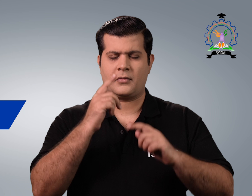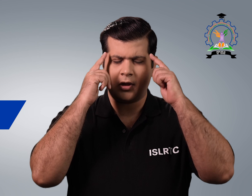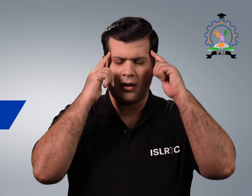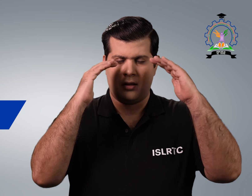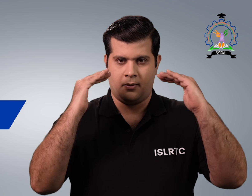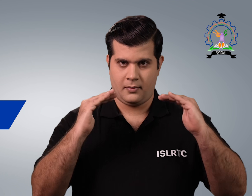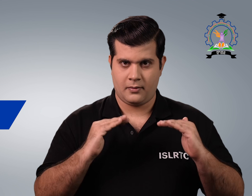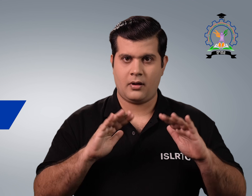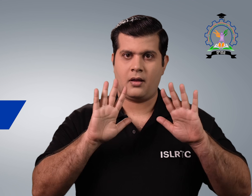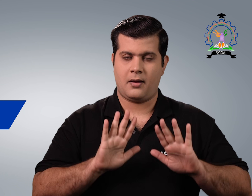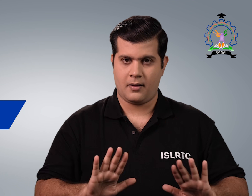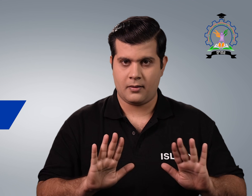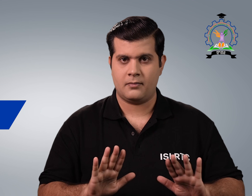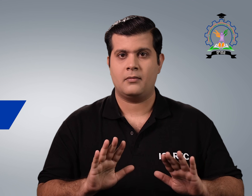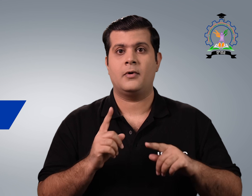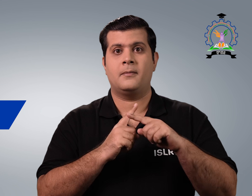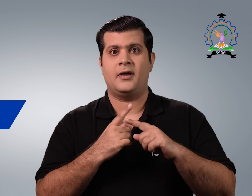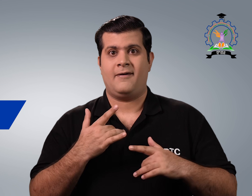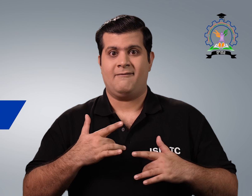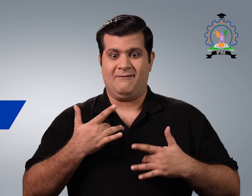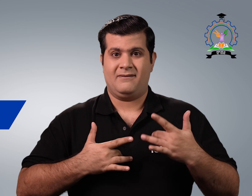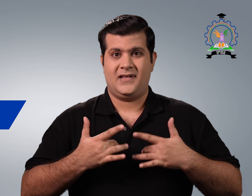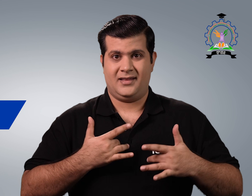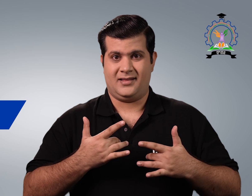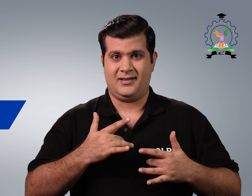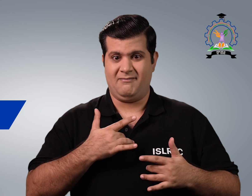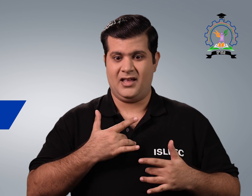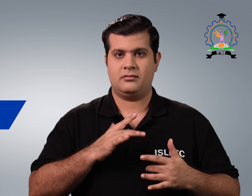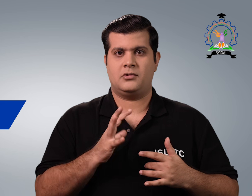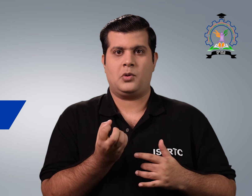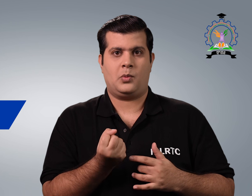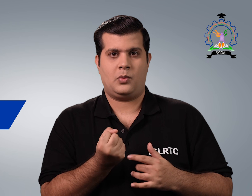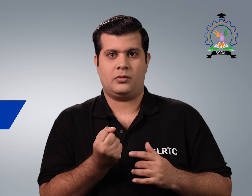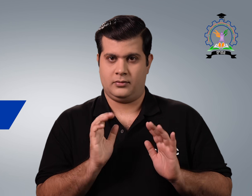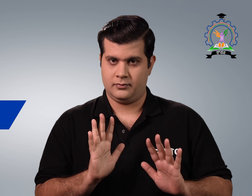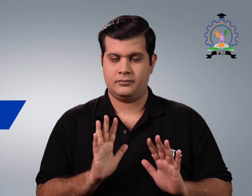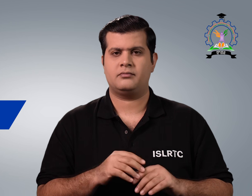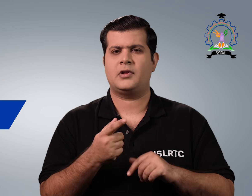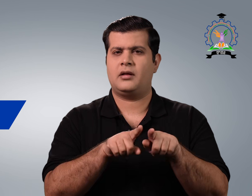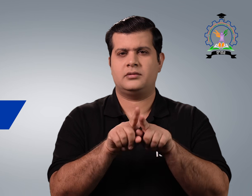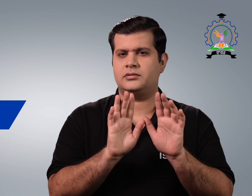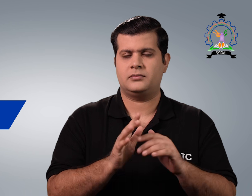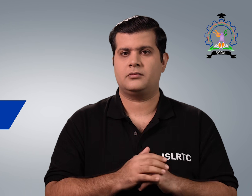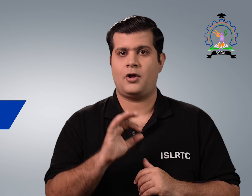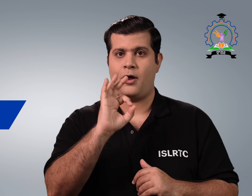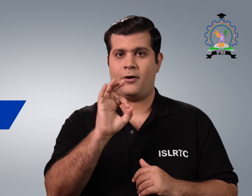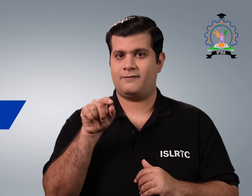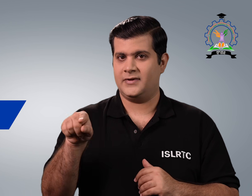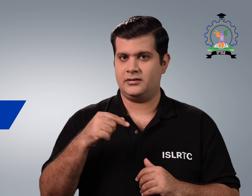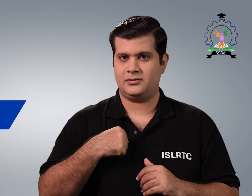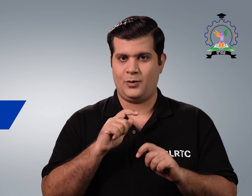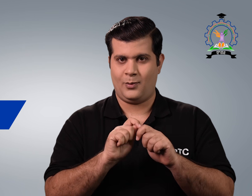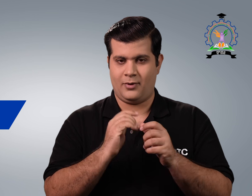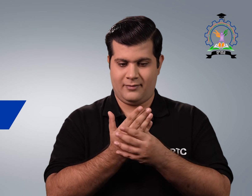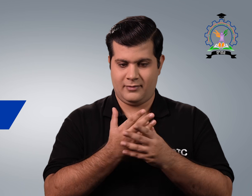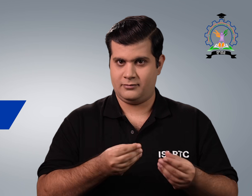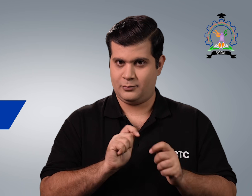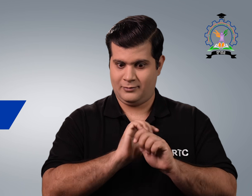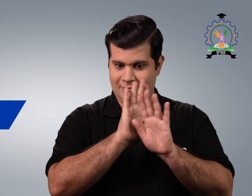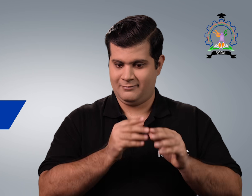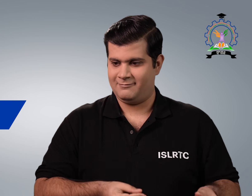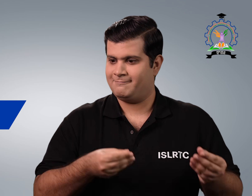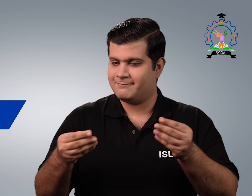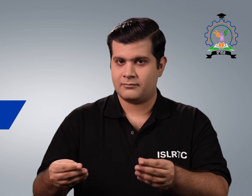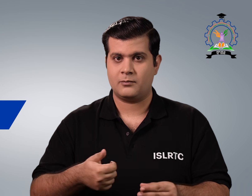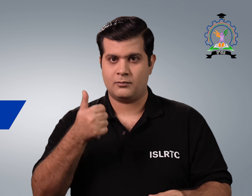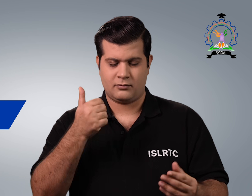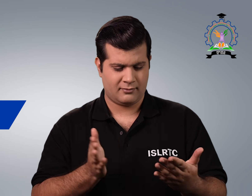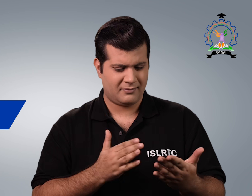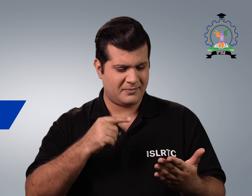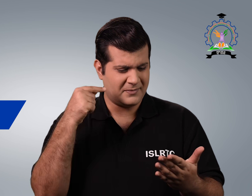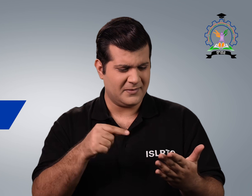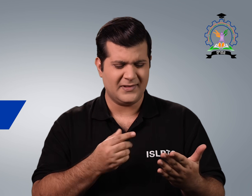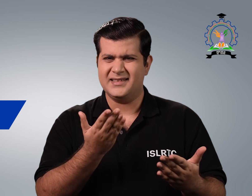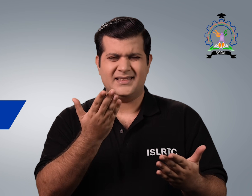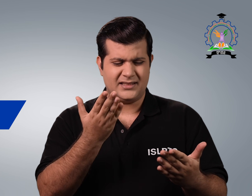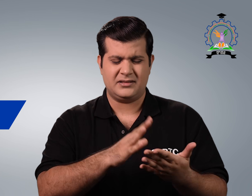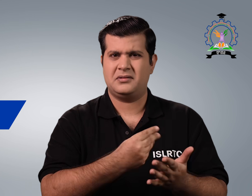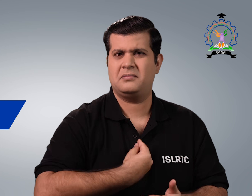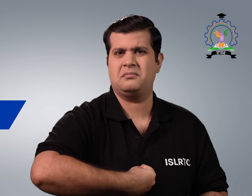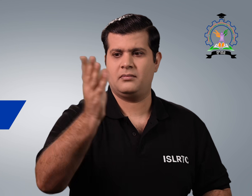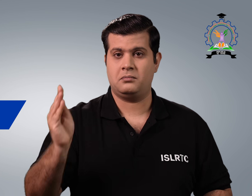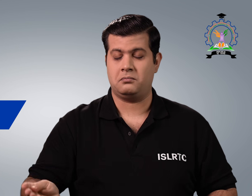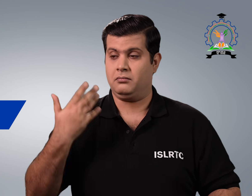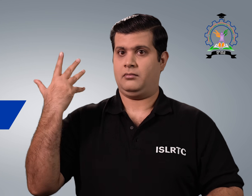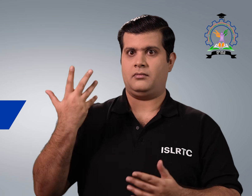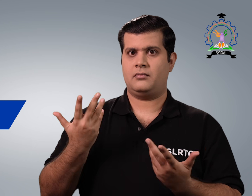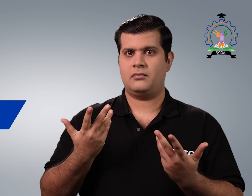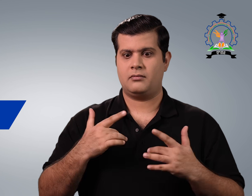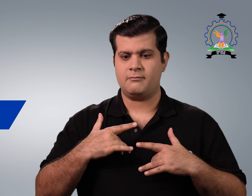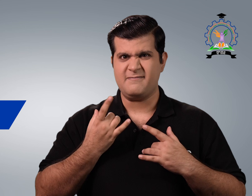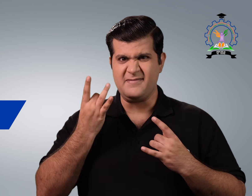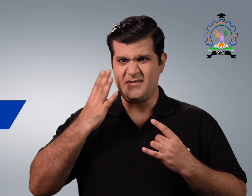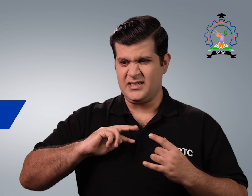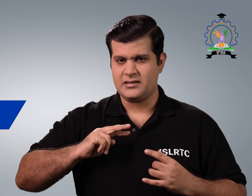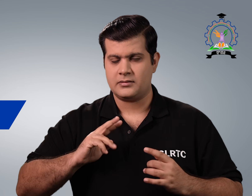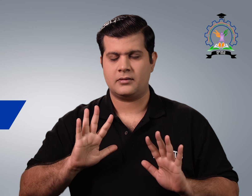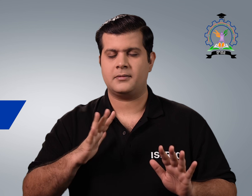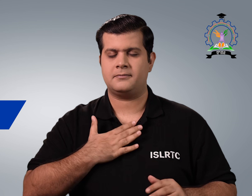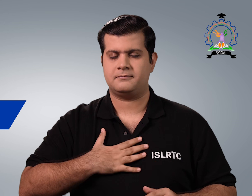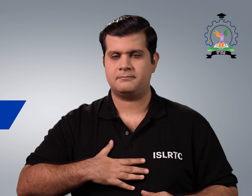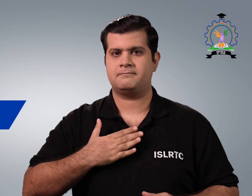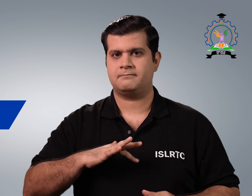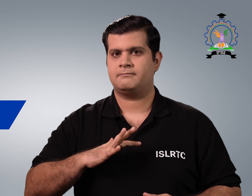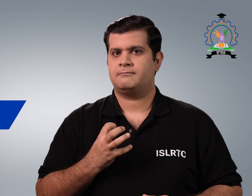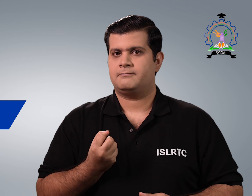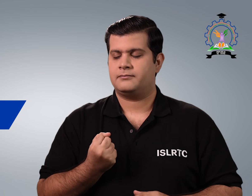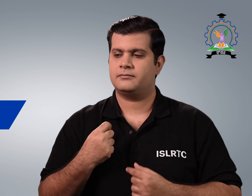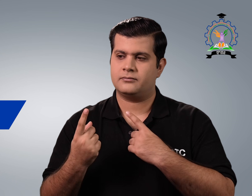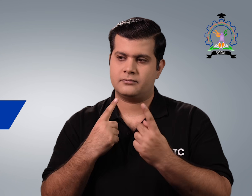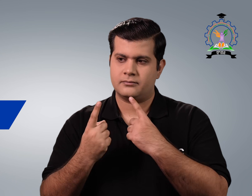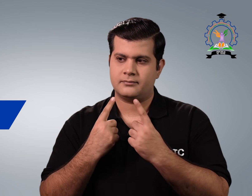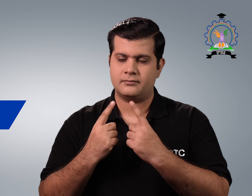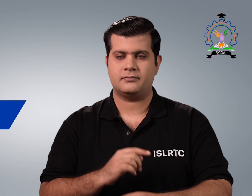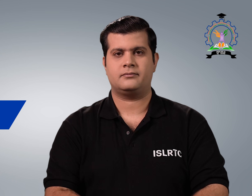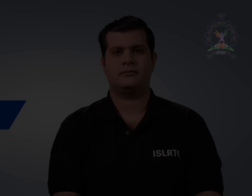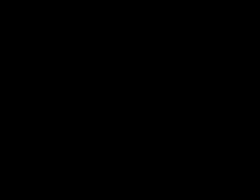The quality of being calm and in control of your emotions. Upon finishing your tasks, you hand over the files to your superior. Your superior finds a mistake and throws the files in your face. Despite being angry, you maintain your self-possession and continue speaking.